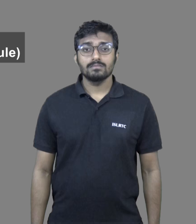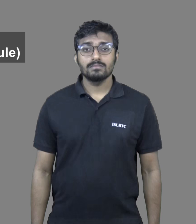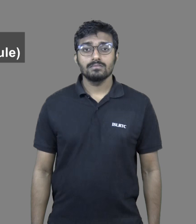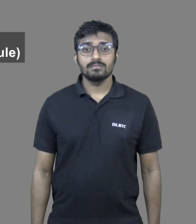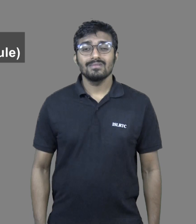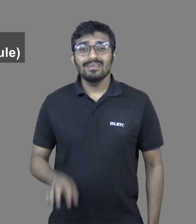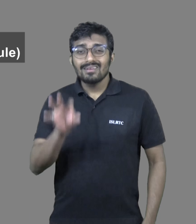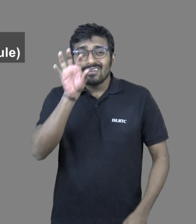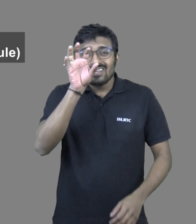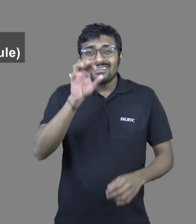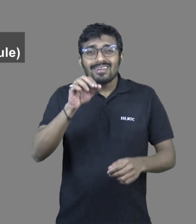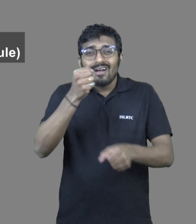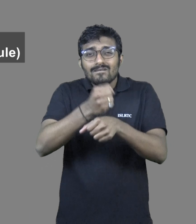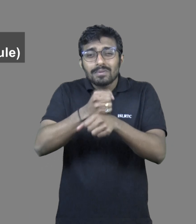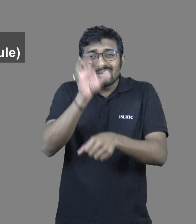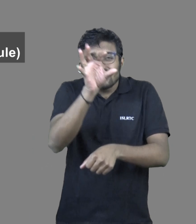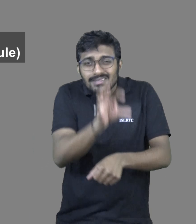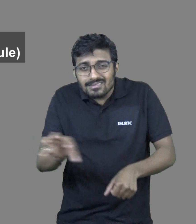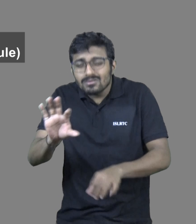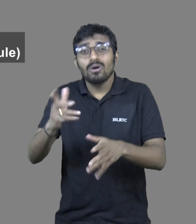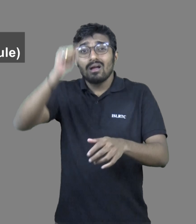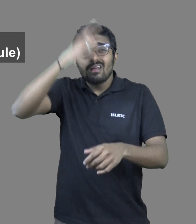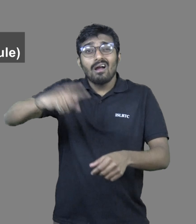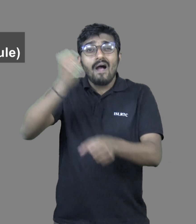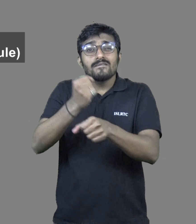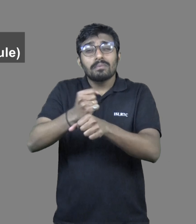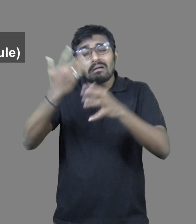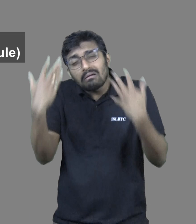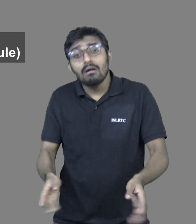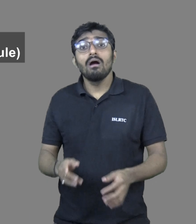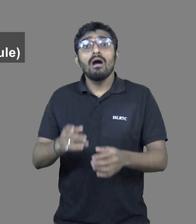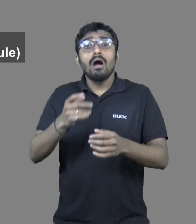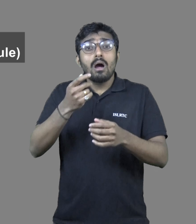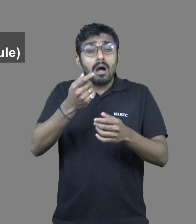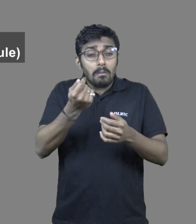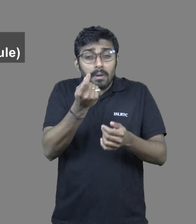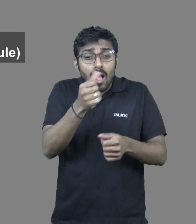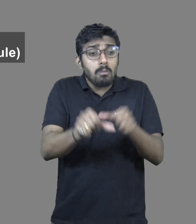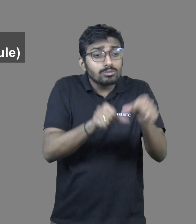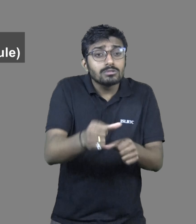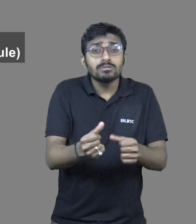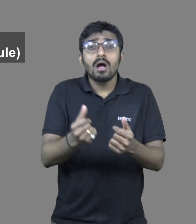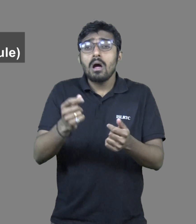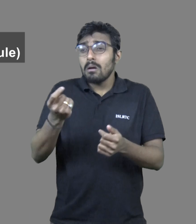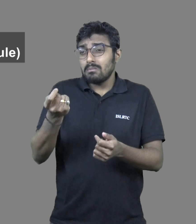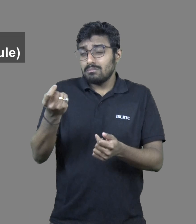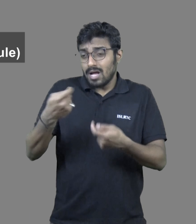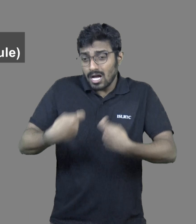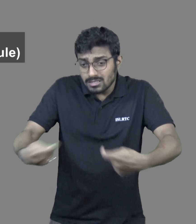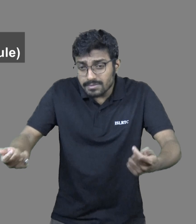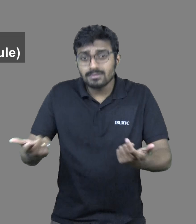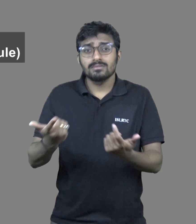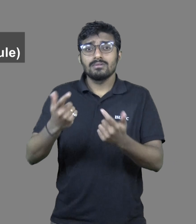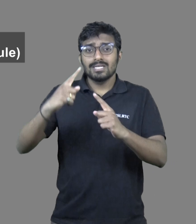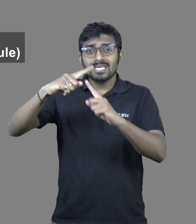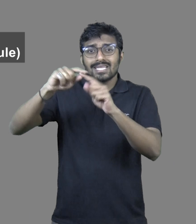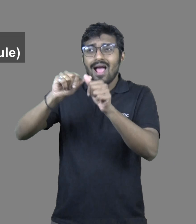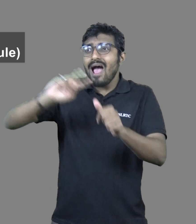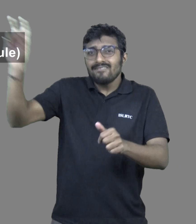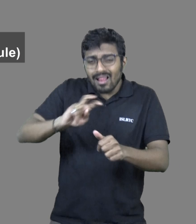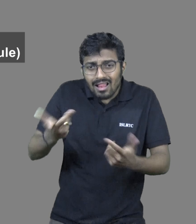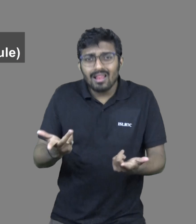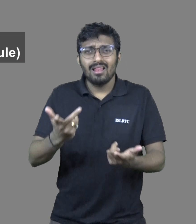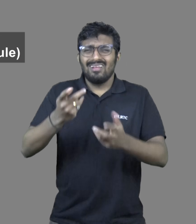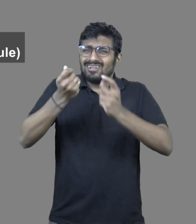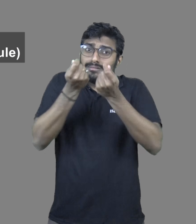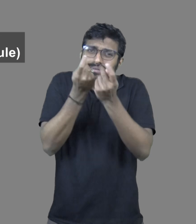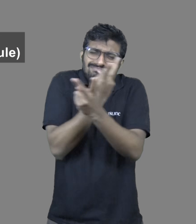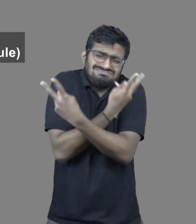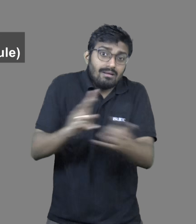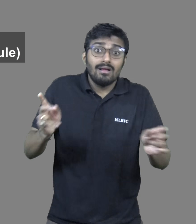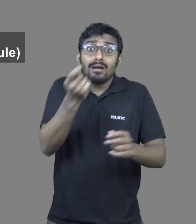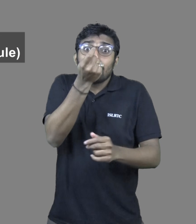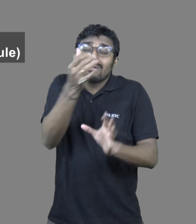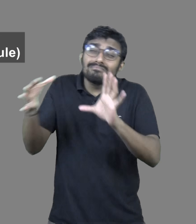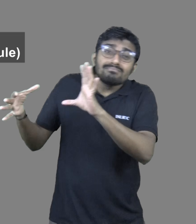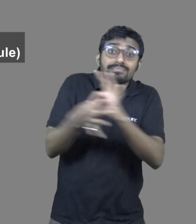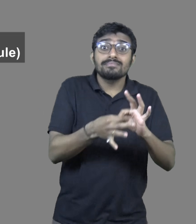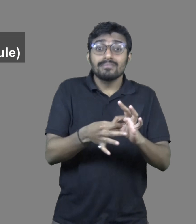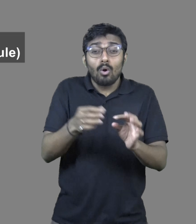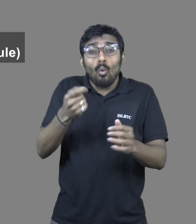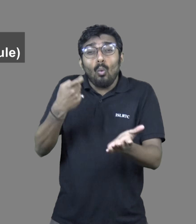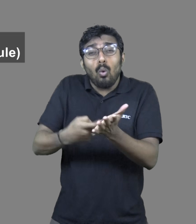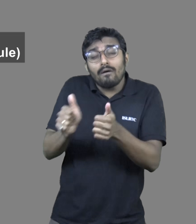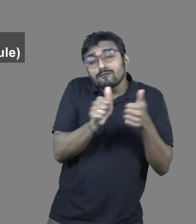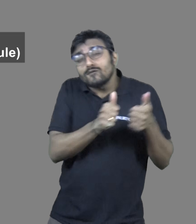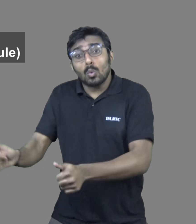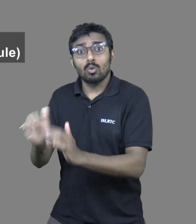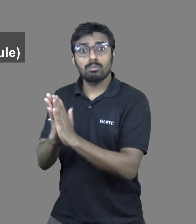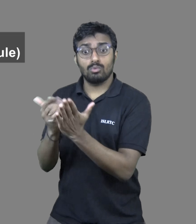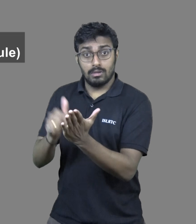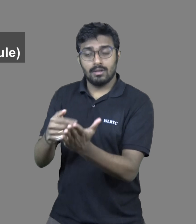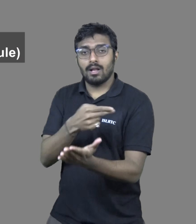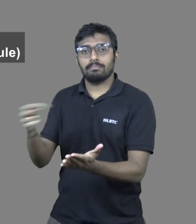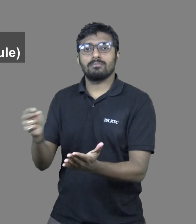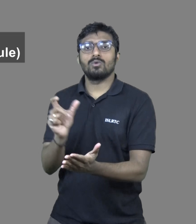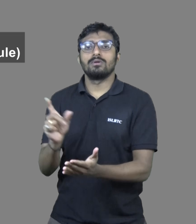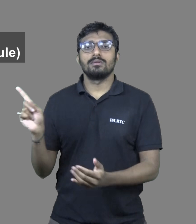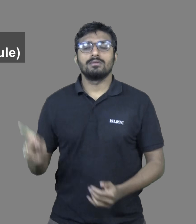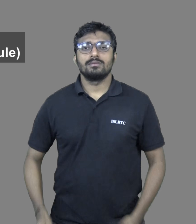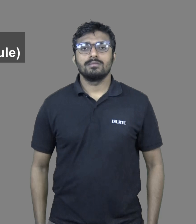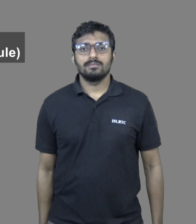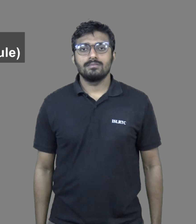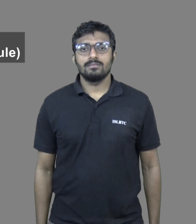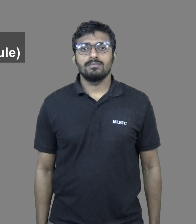General Financial Rule (GFR)